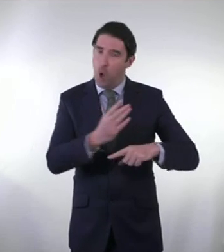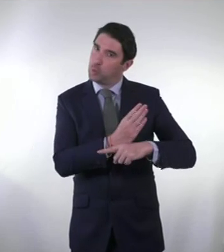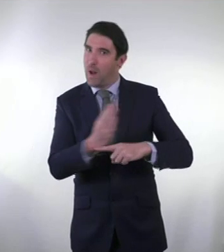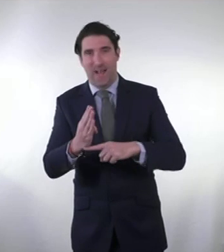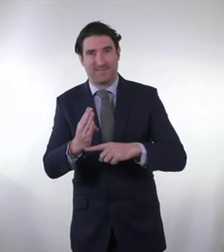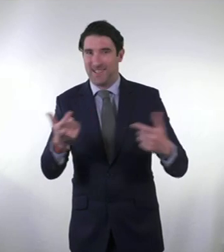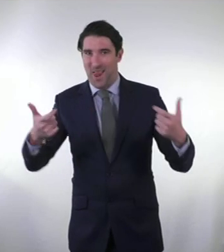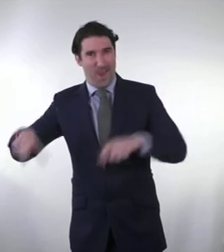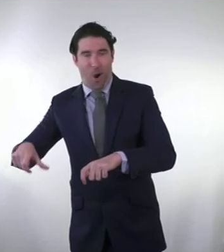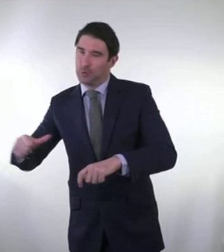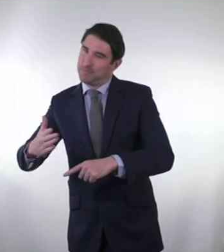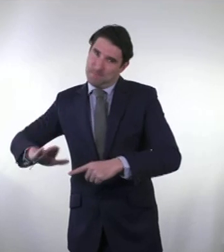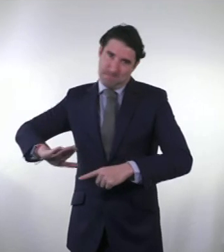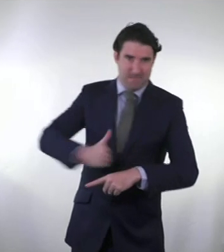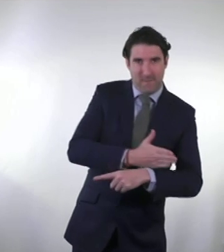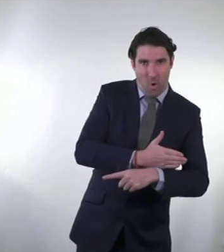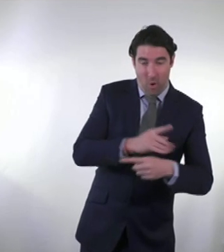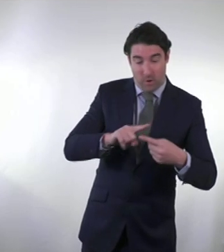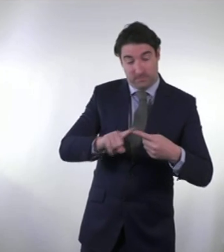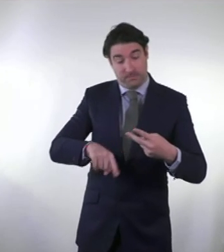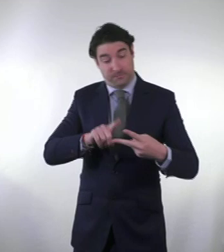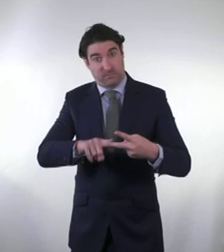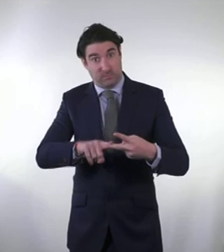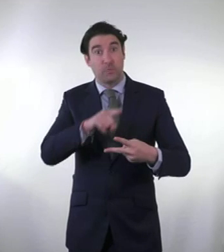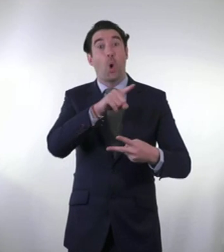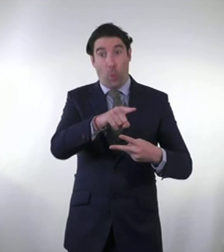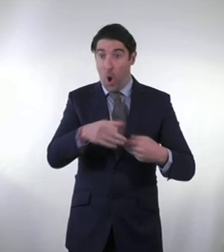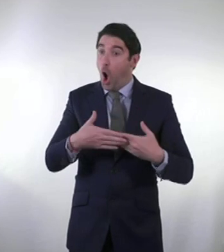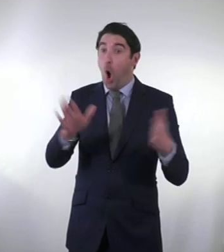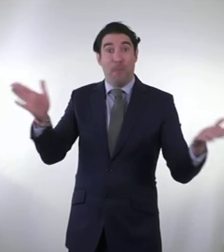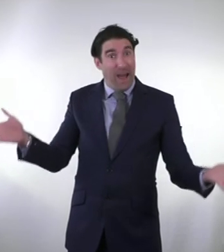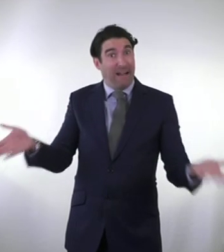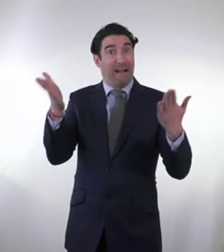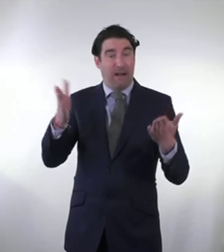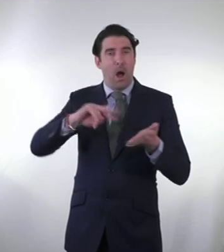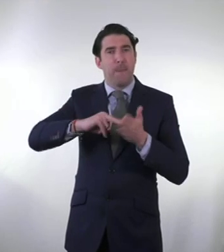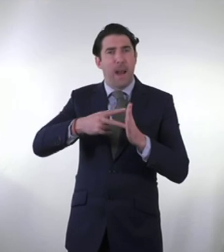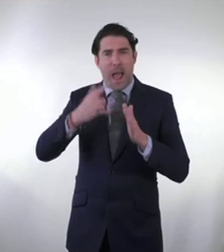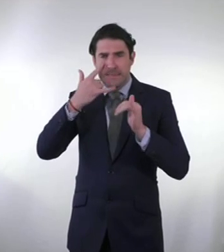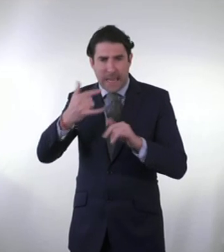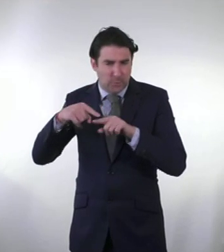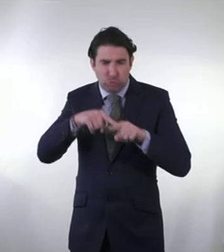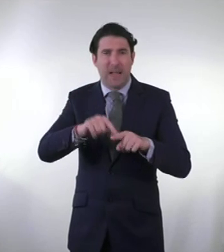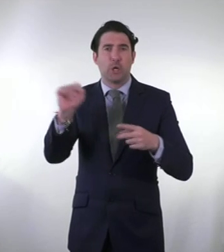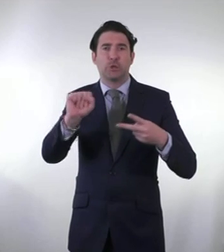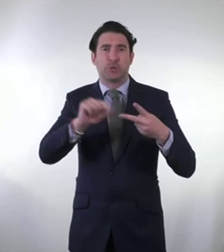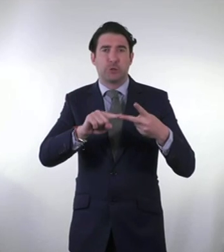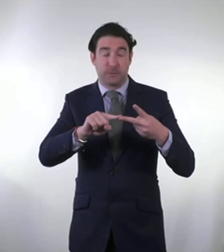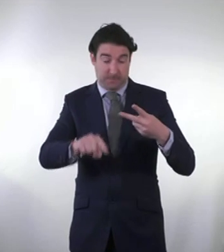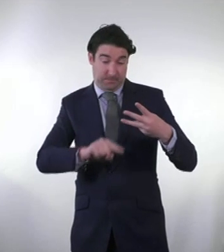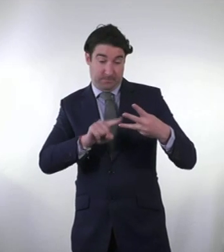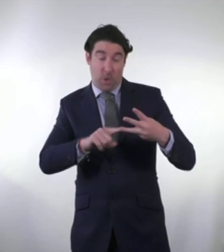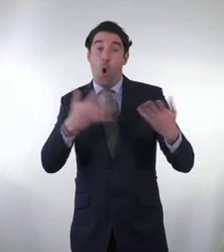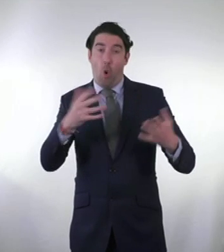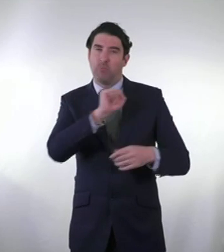Is it the billions wasted in backroom deals with the private sector on personal protective equipment that does not fit, on test and trace that does not work, and more?